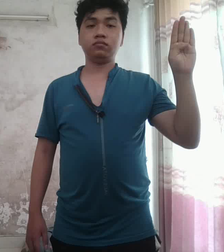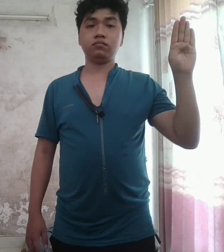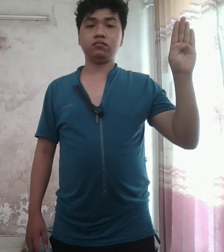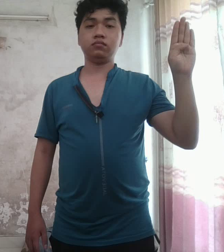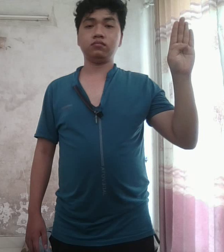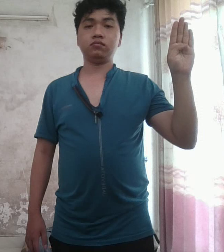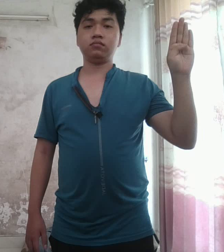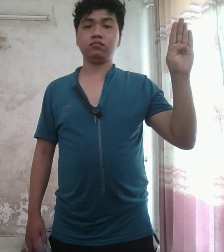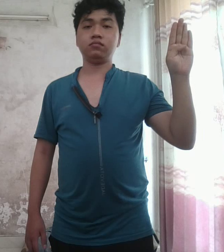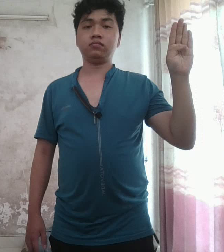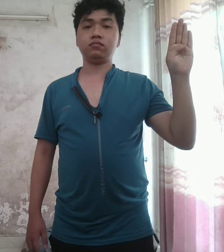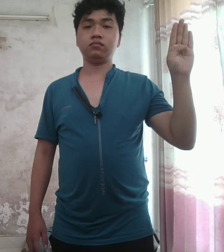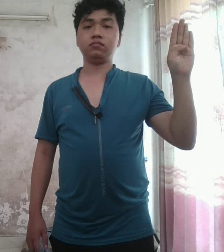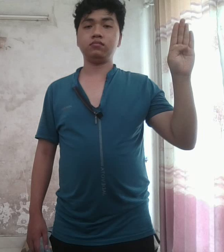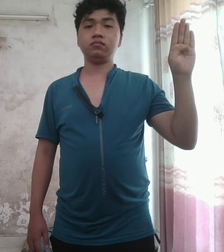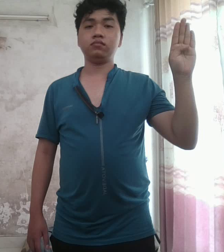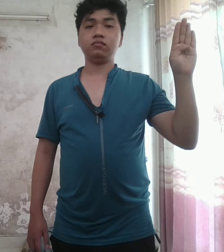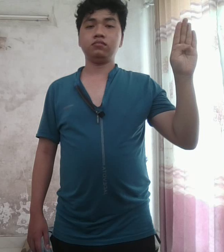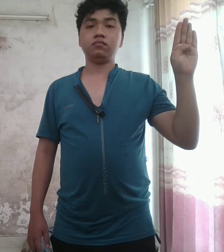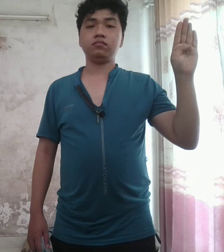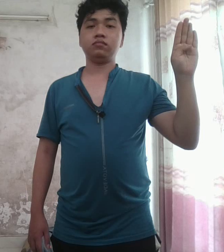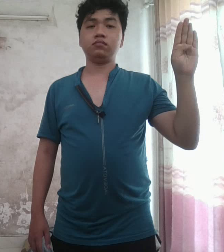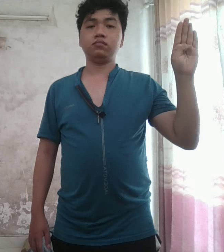b